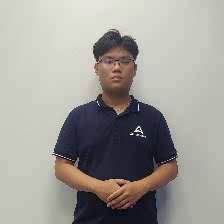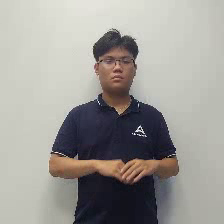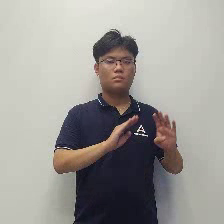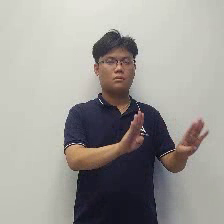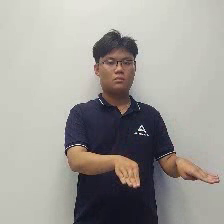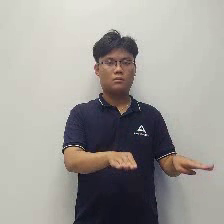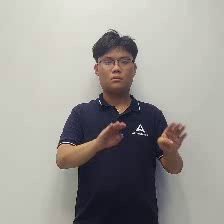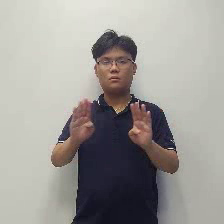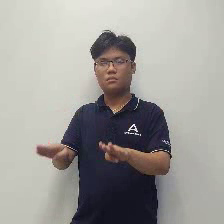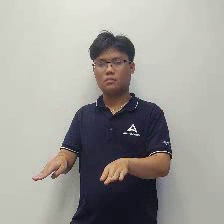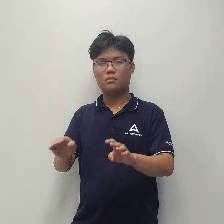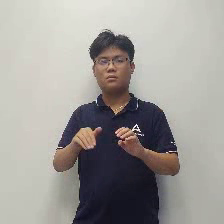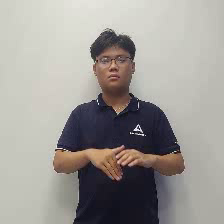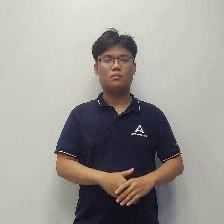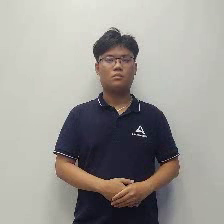Chậm lại